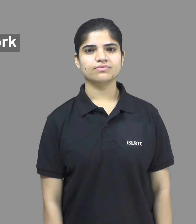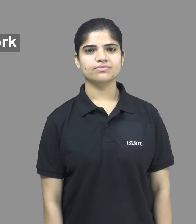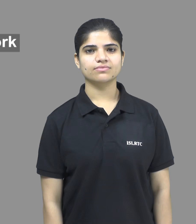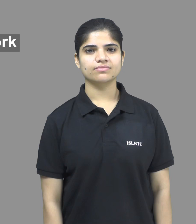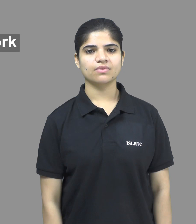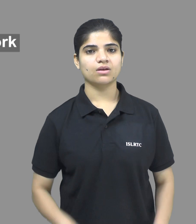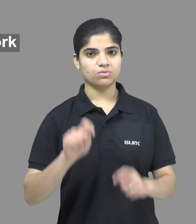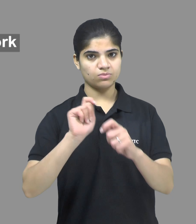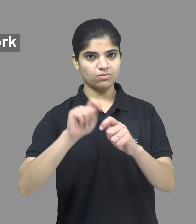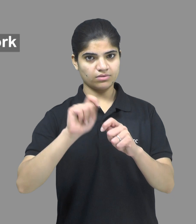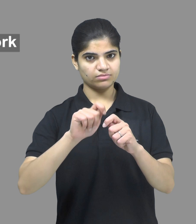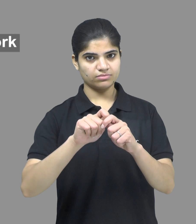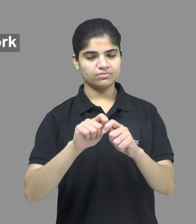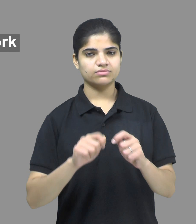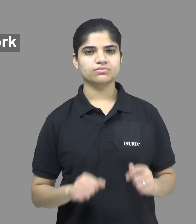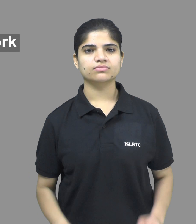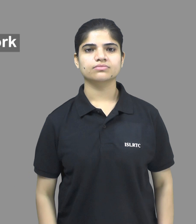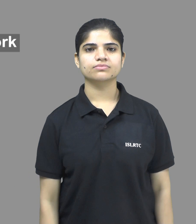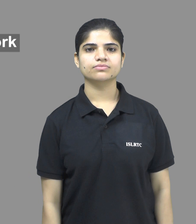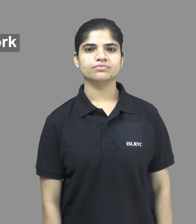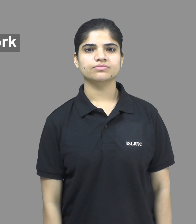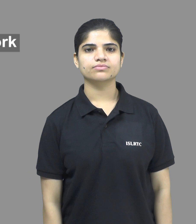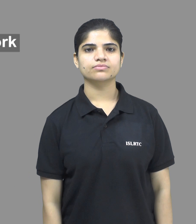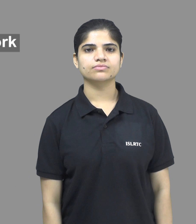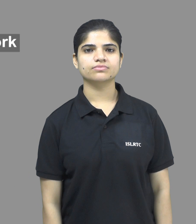Work